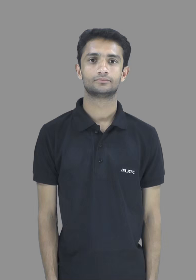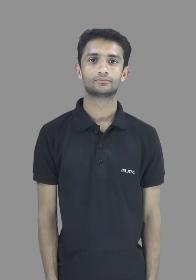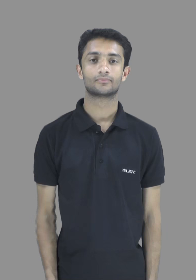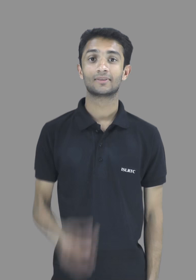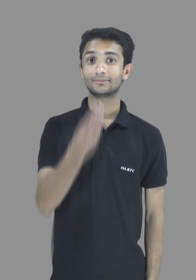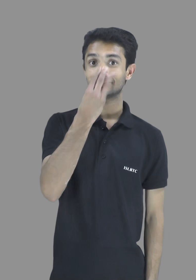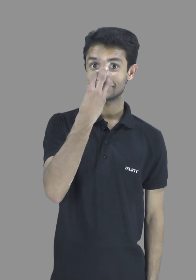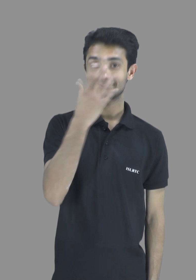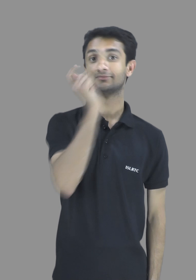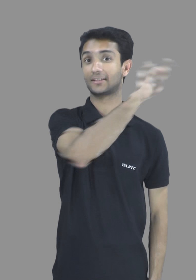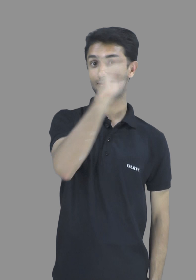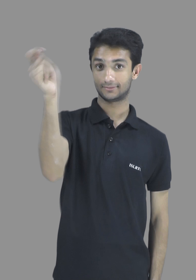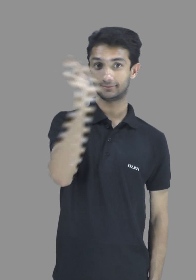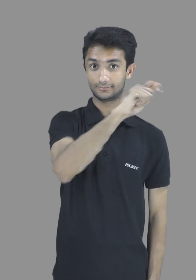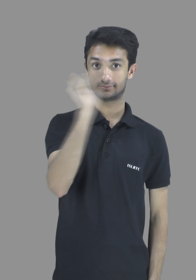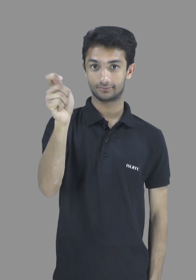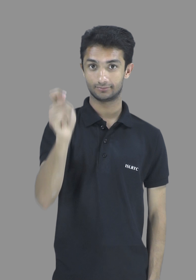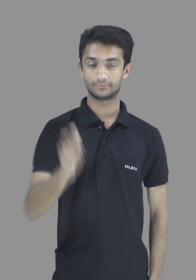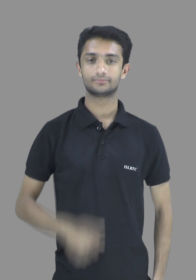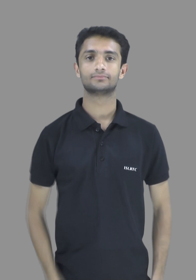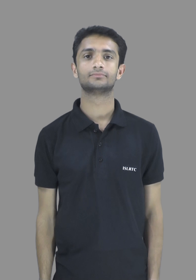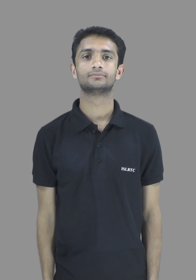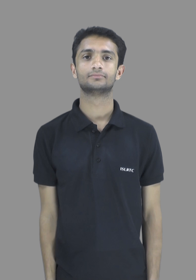Badminton